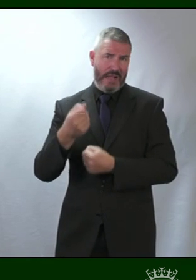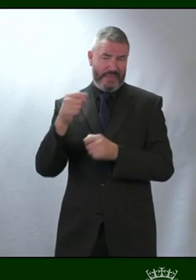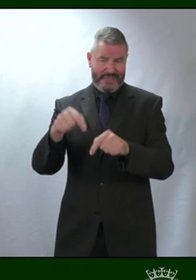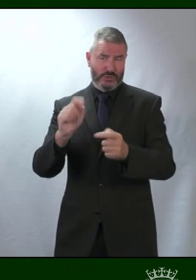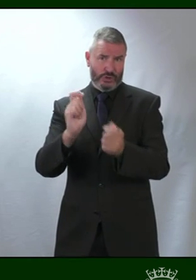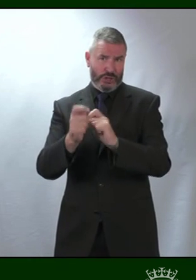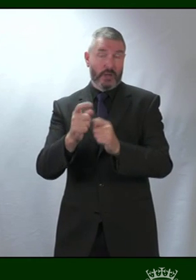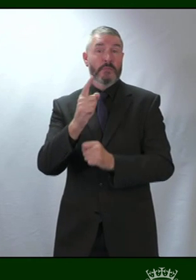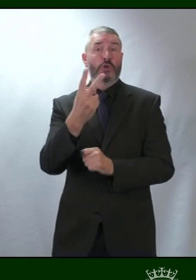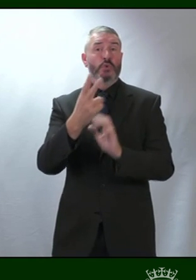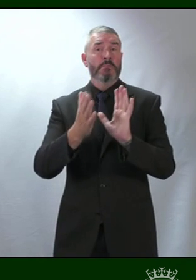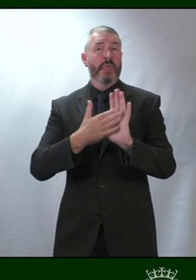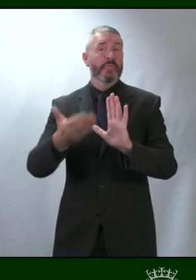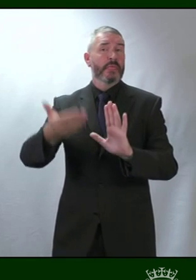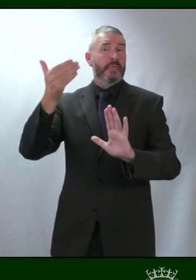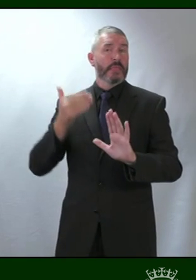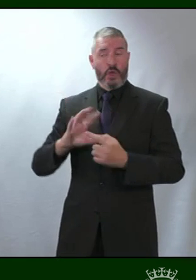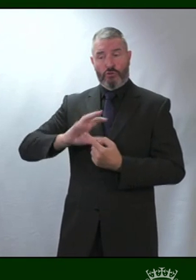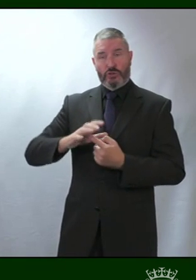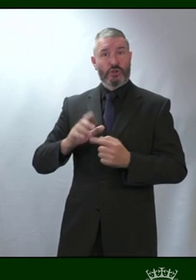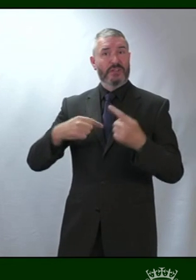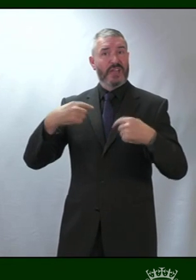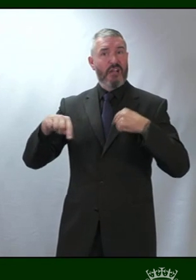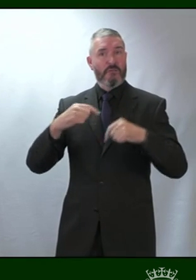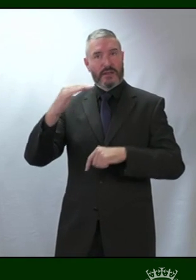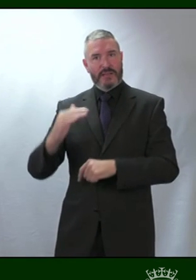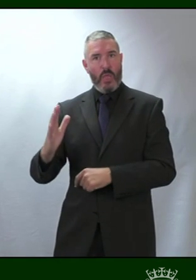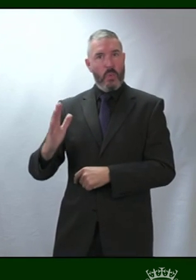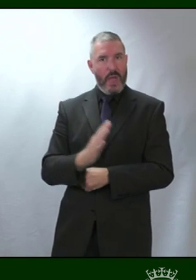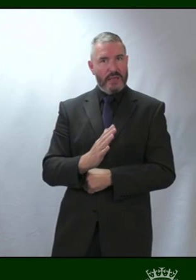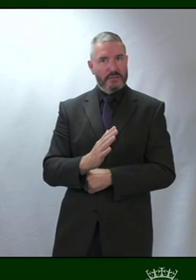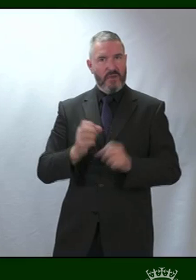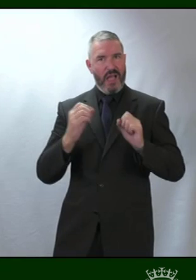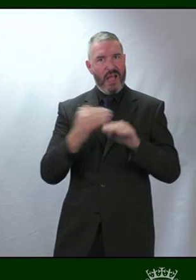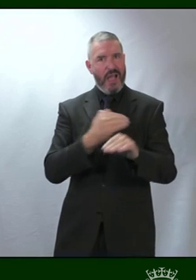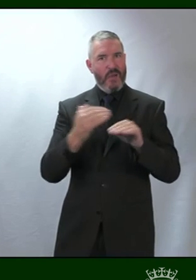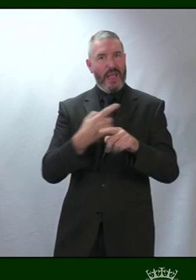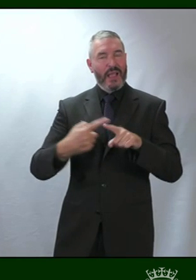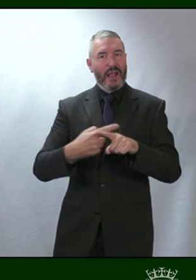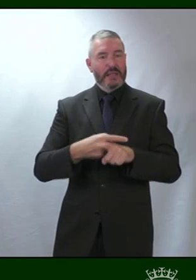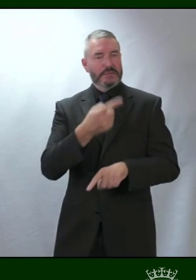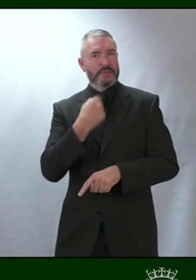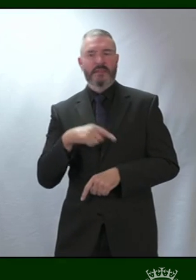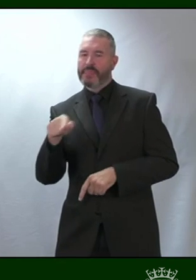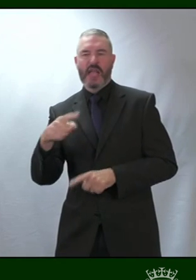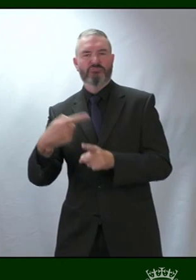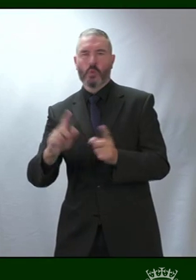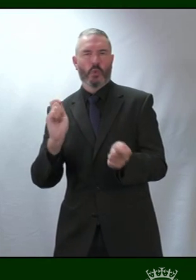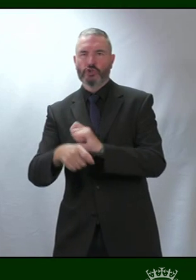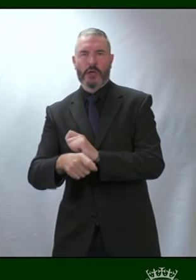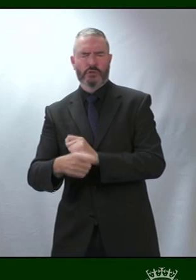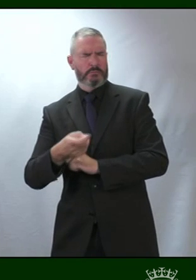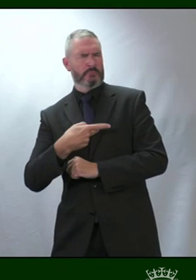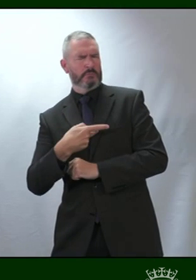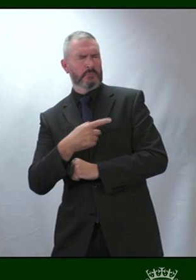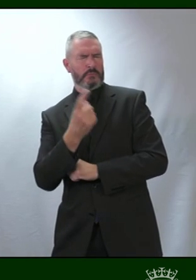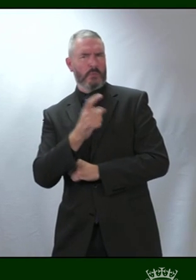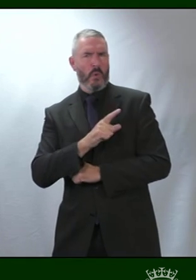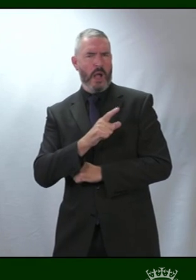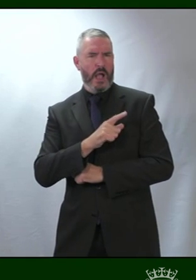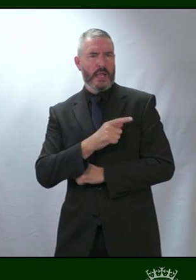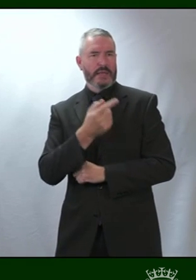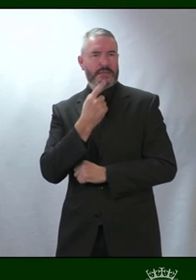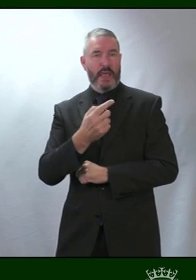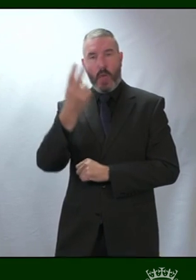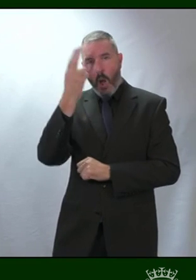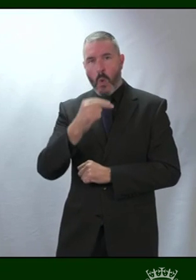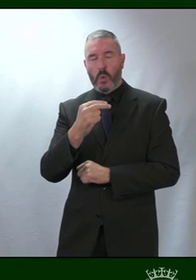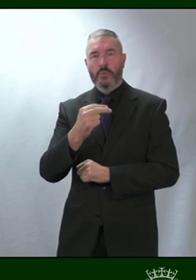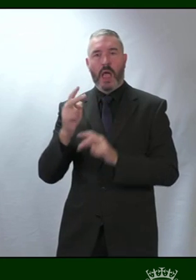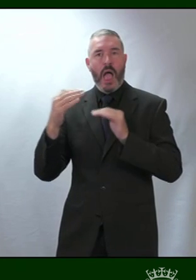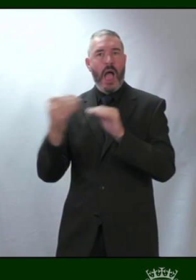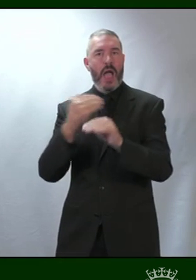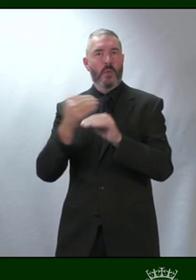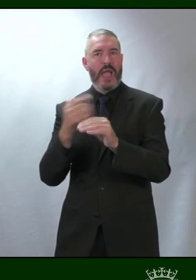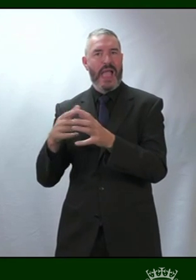However, two months ago, the regional director of the south-west part of Highways England told me that this was not going to happen, blaming the change from the old Highways Agency.